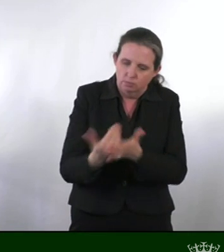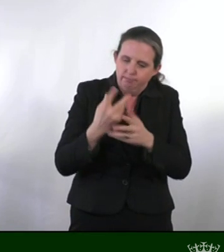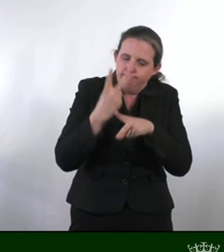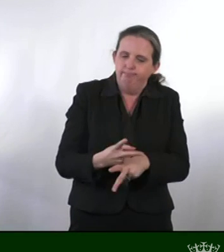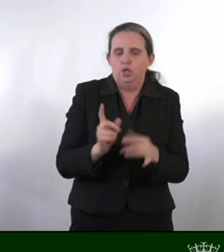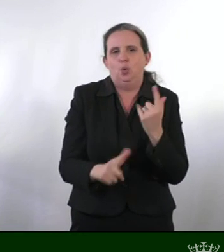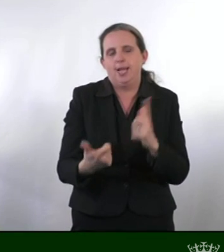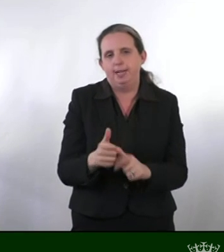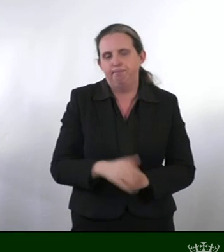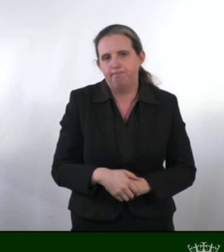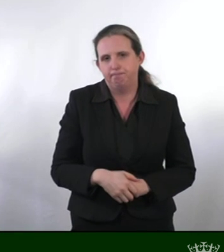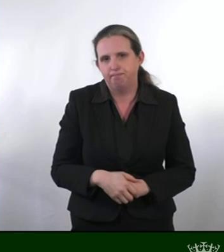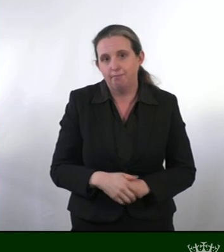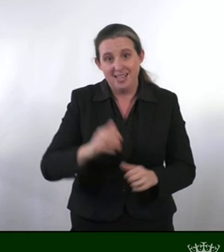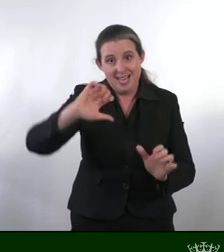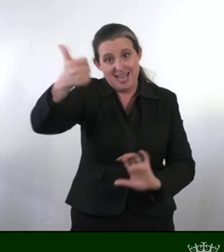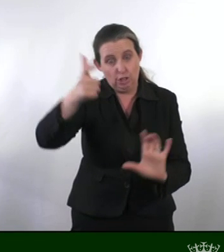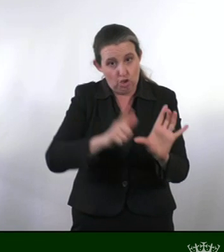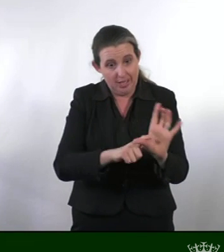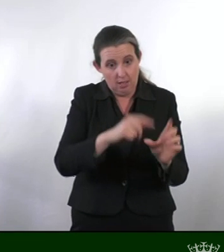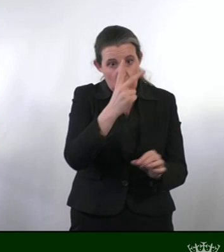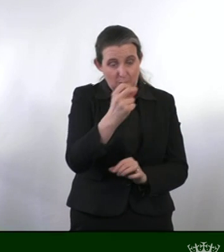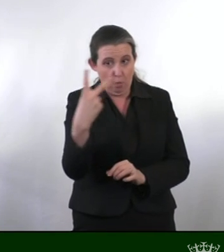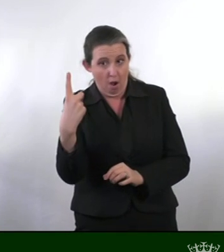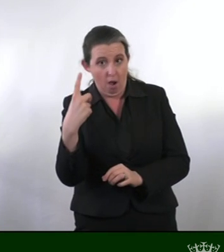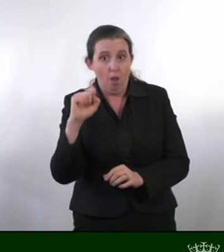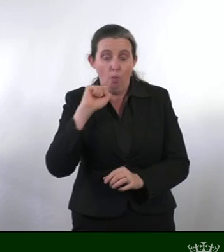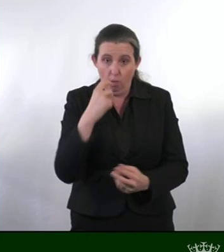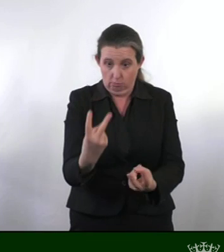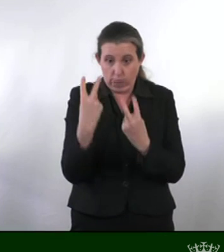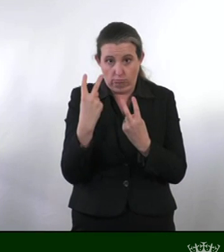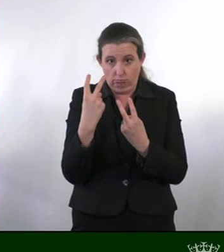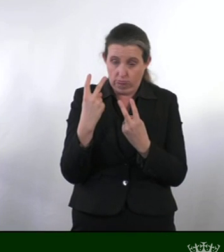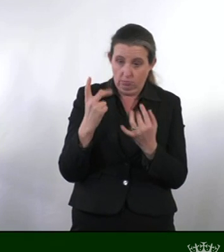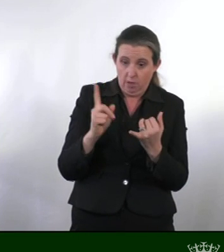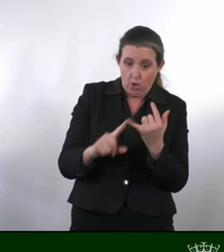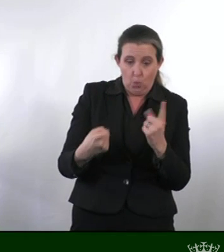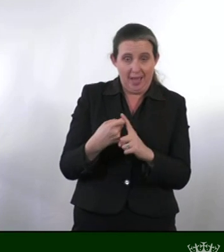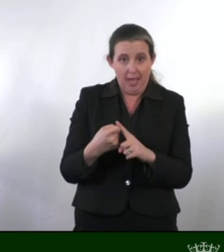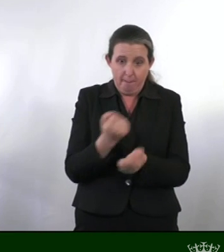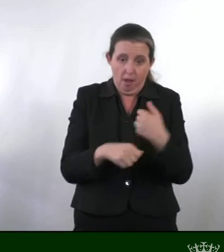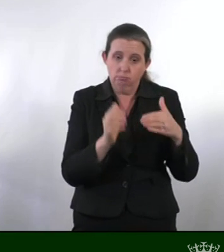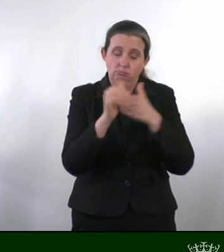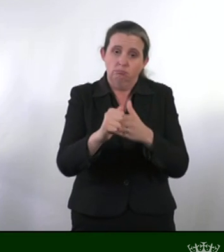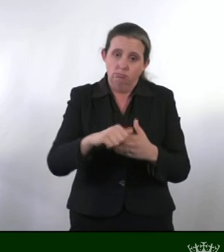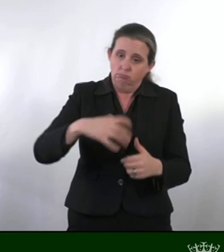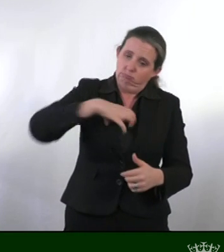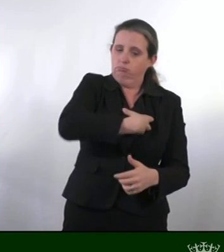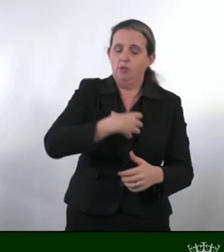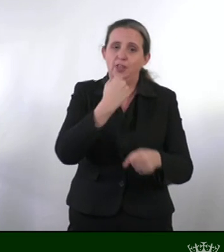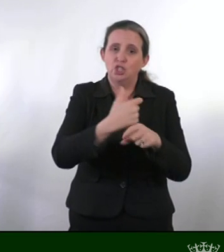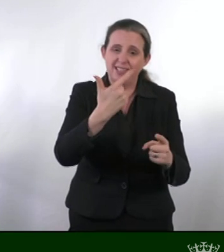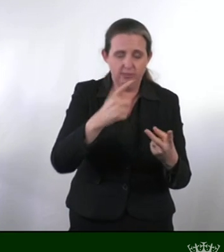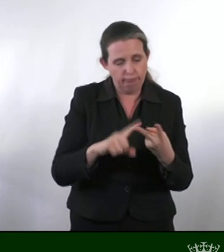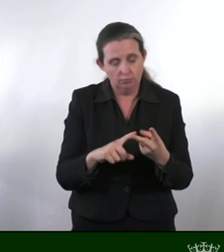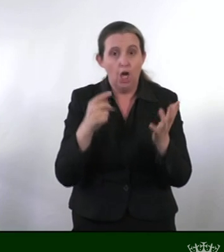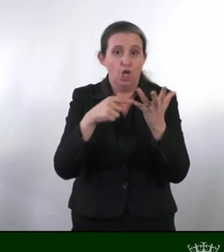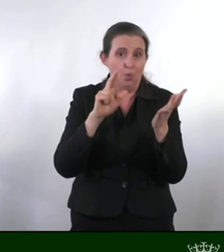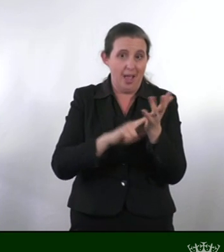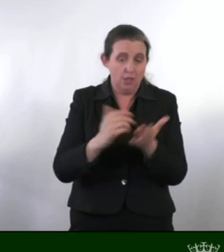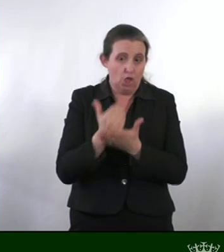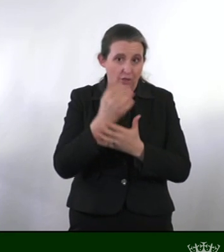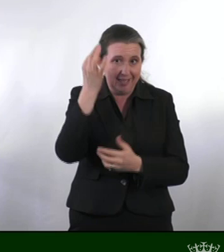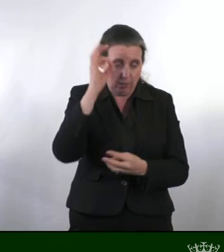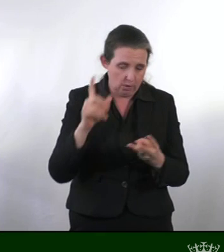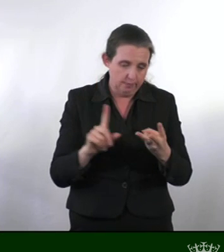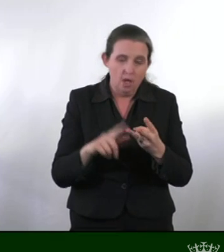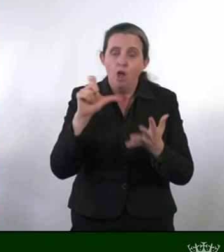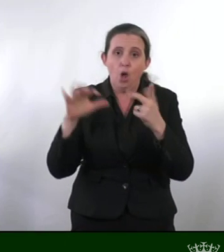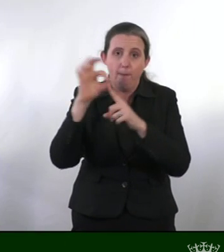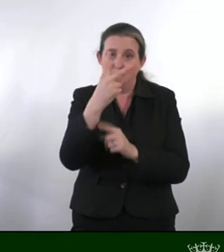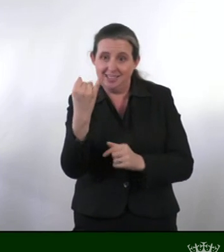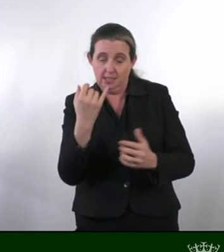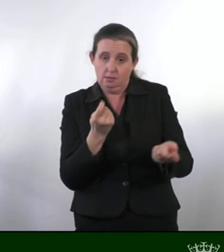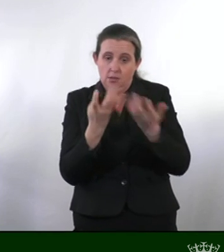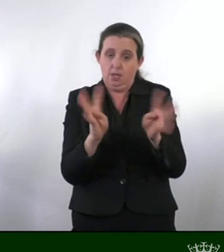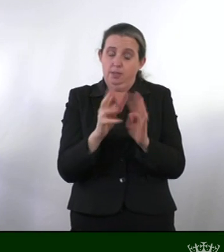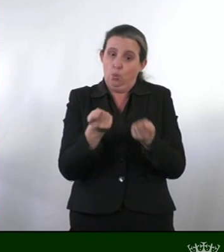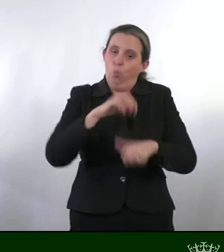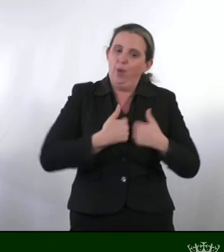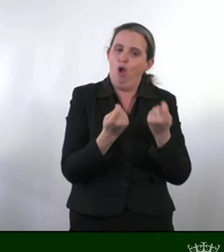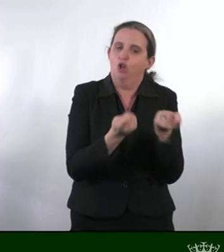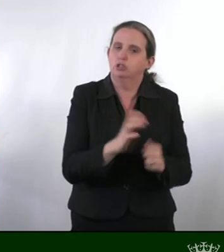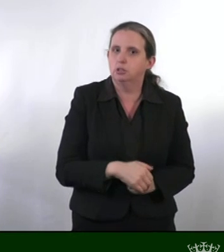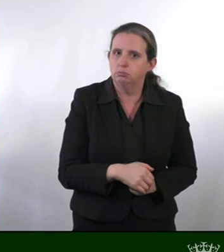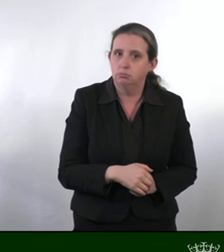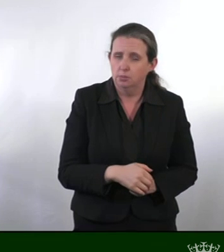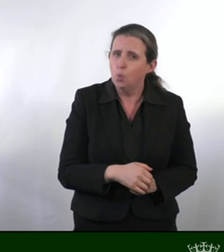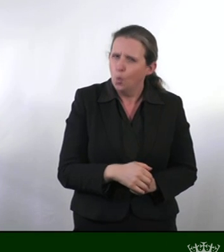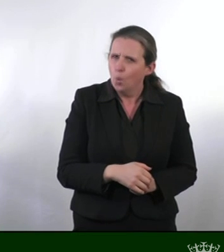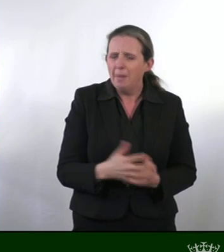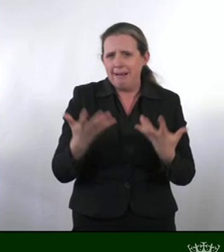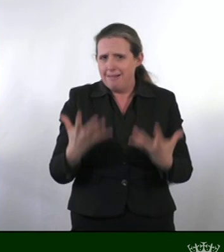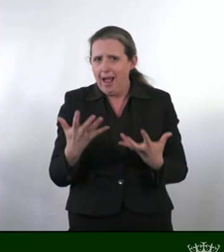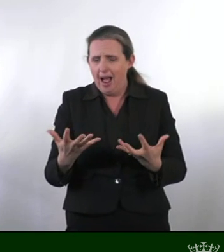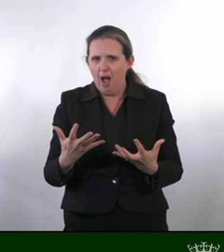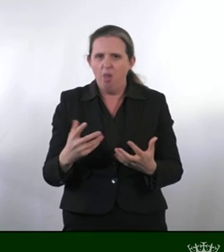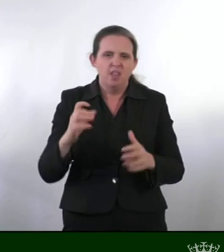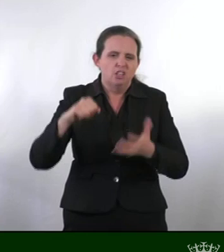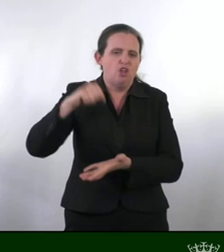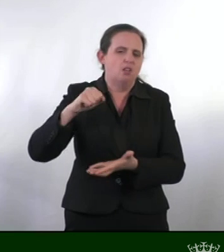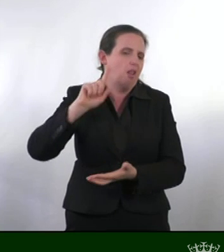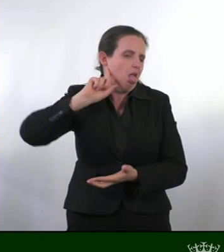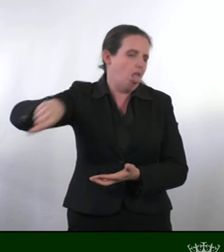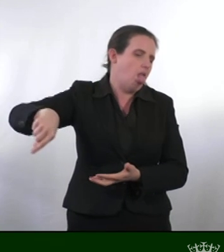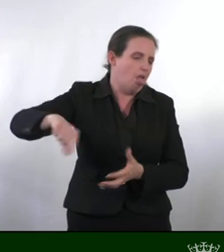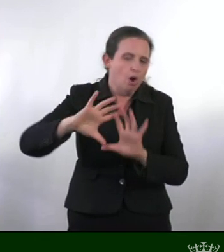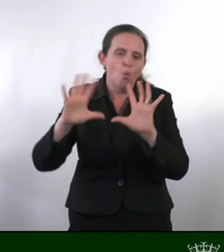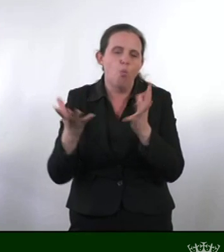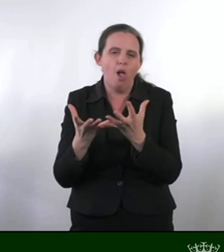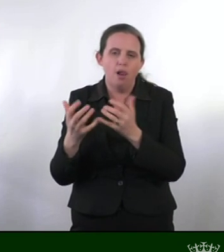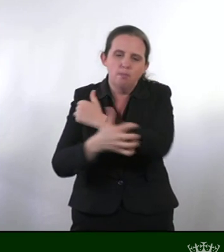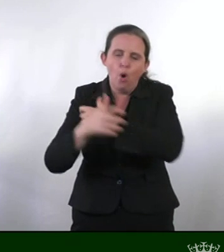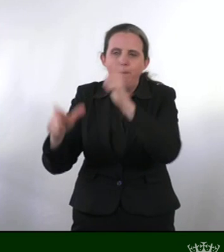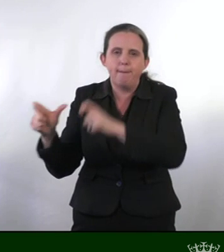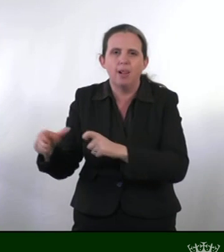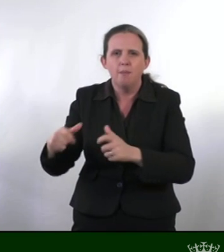Next year, the eyes of the world will be on the UK as we assume the presidencies of the G7 and the UN Security Council and host the COP26 summit, yet now is the time that the Chancellor has turned his back on the world’s poorest by cutting international aid.